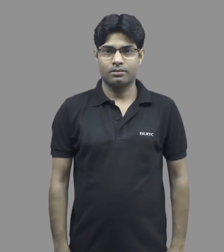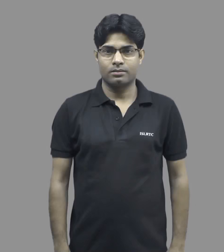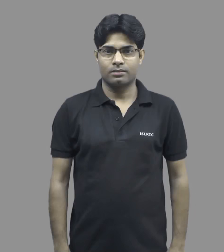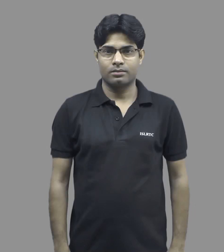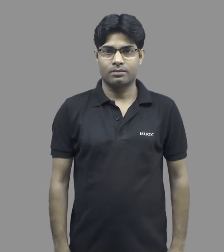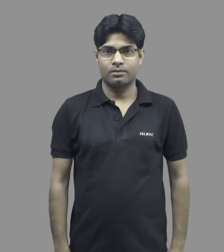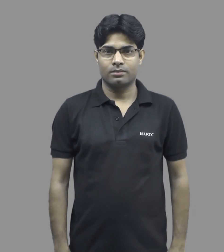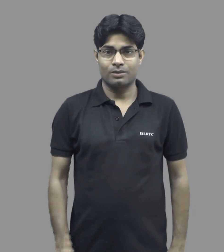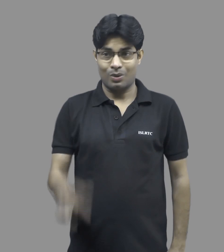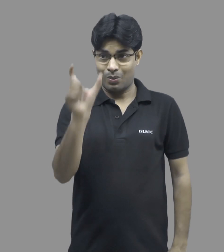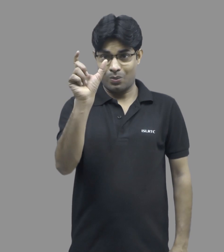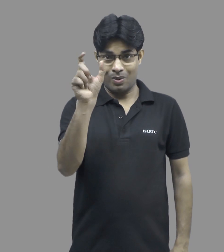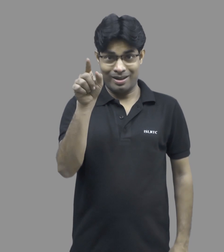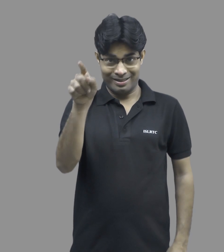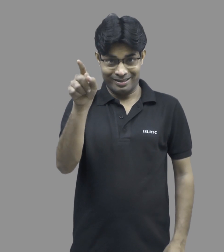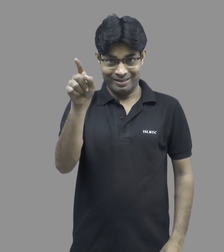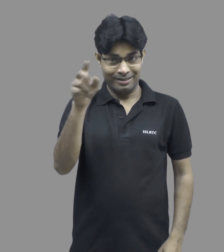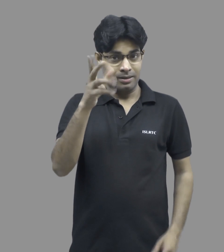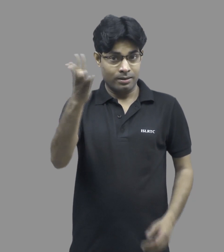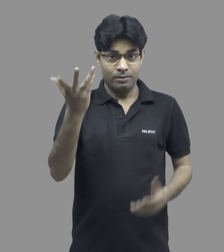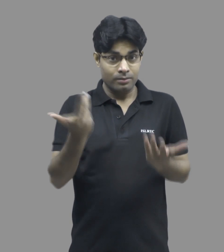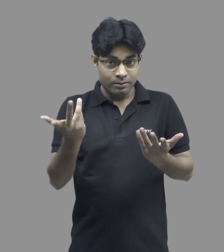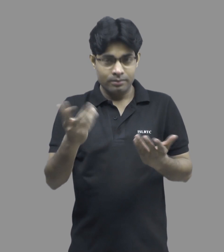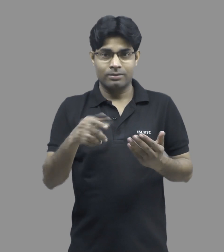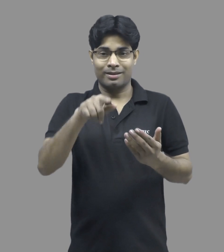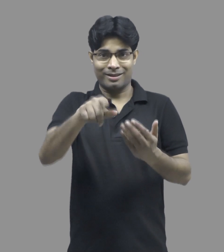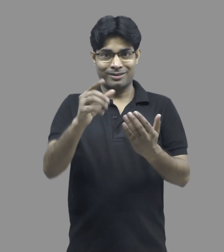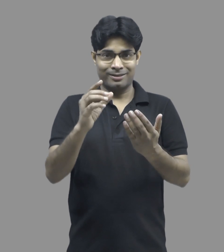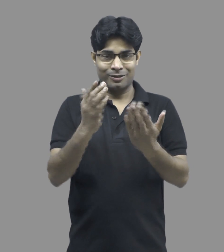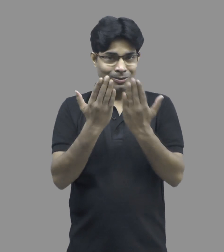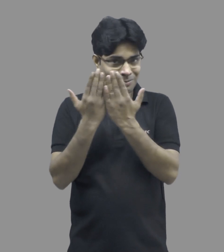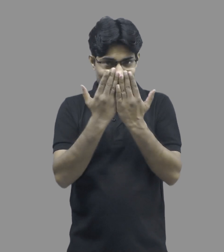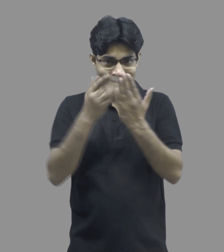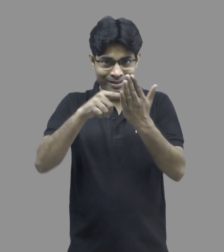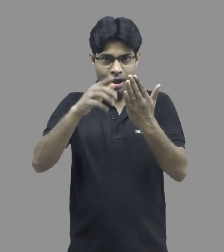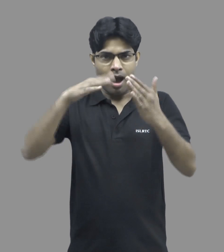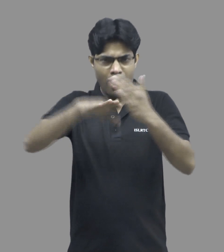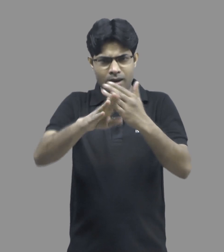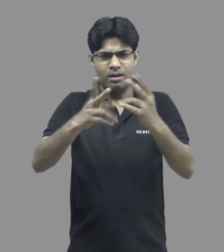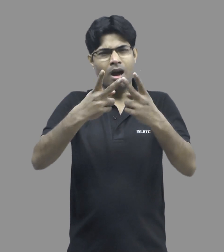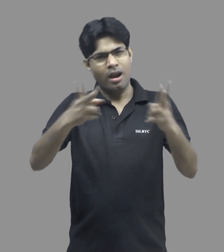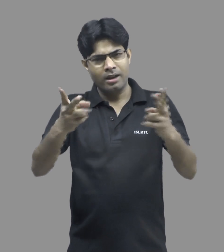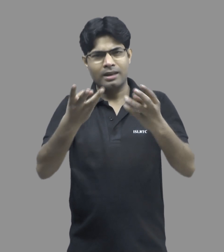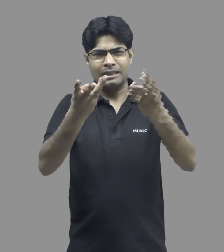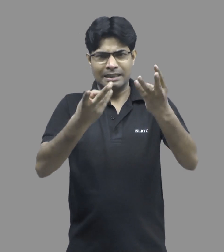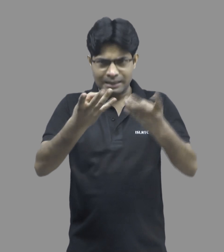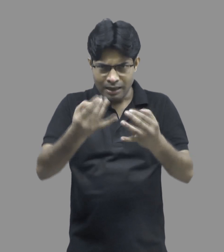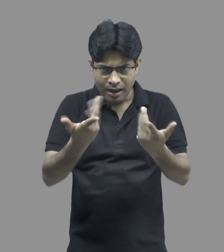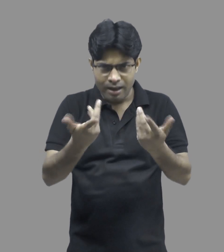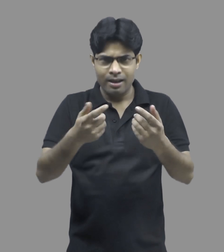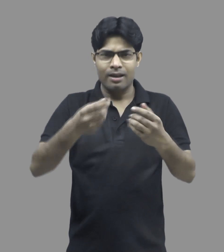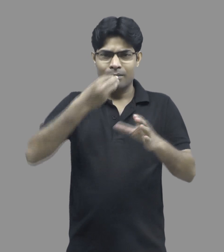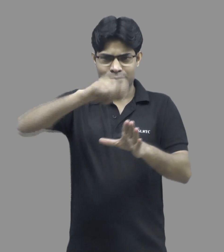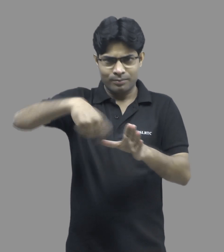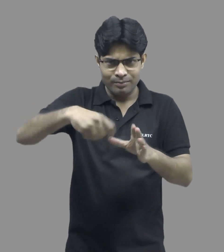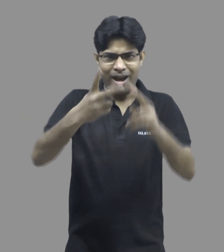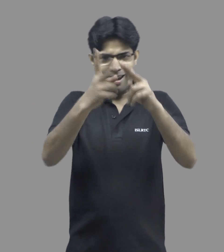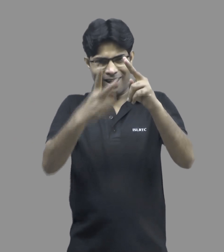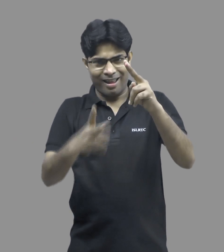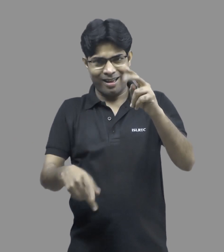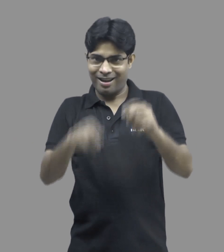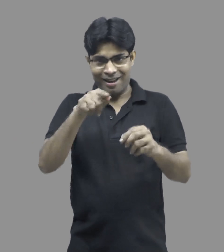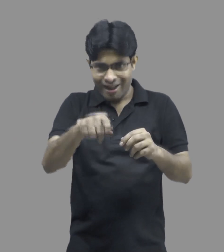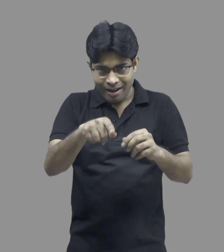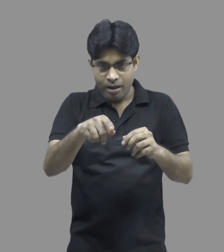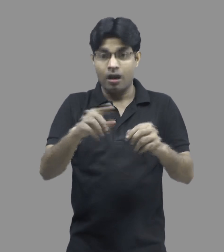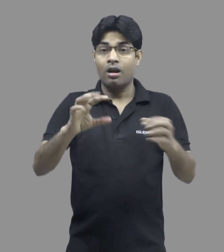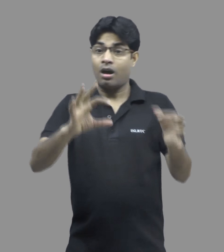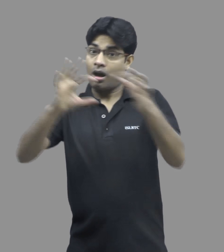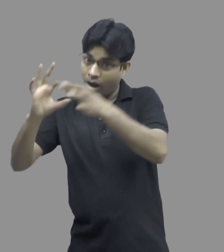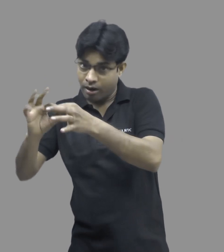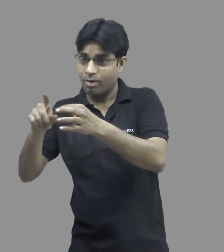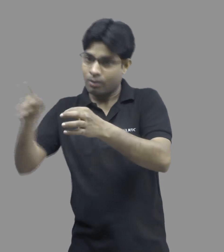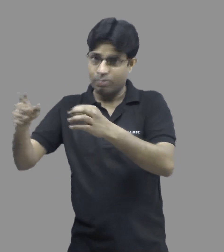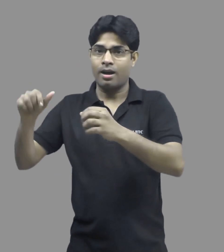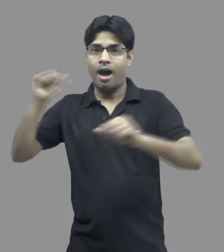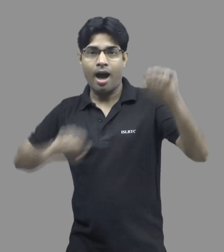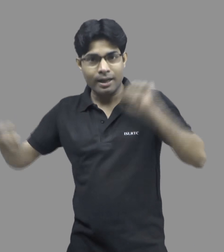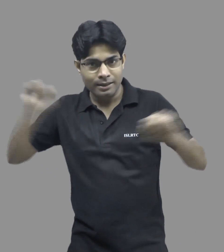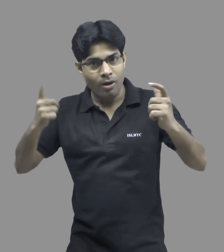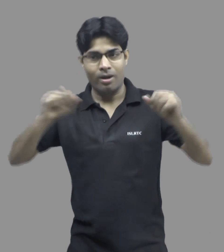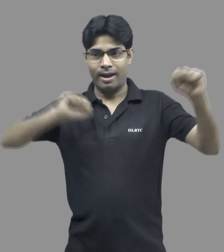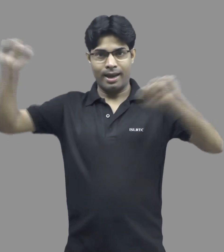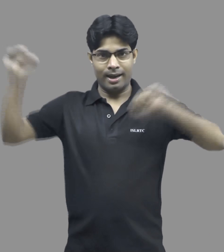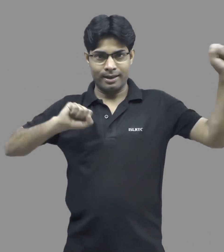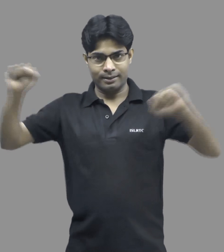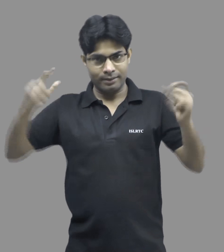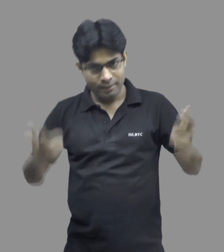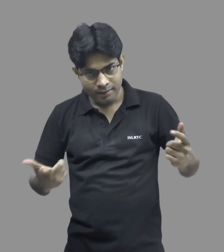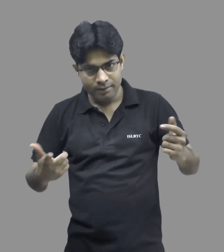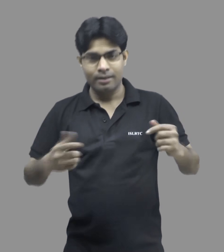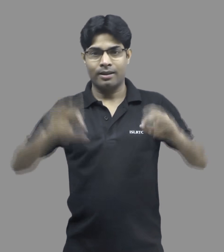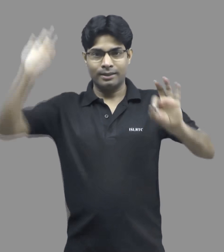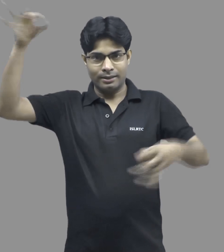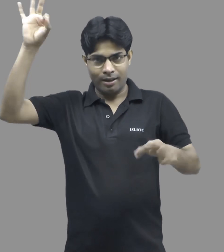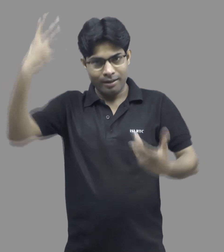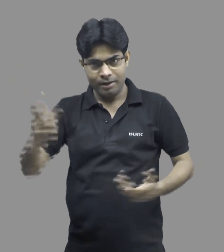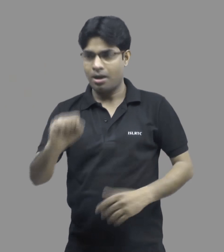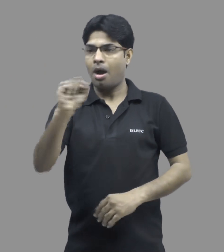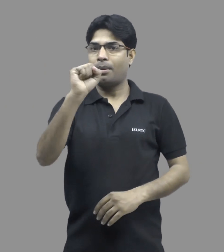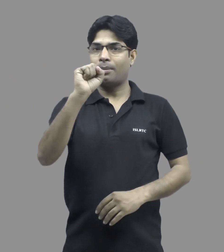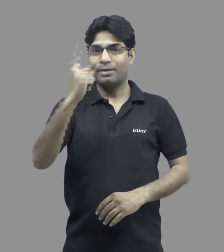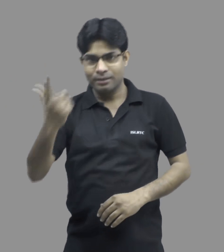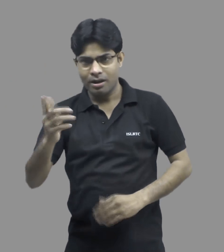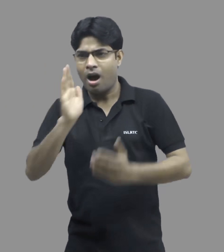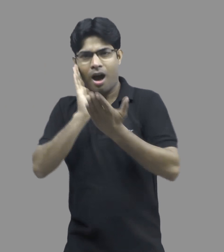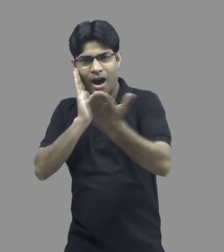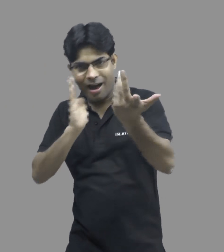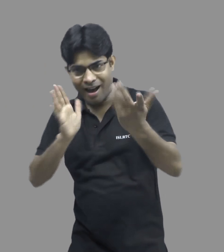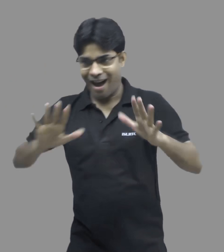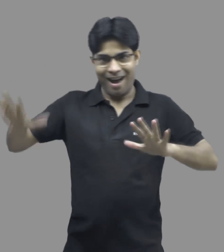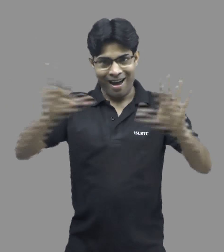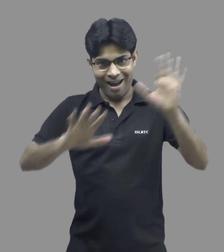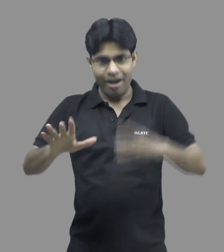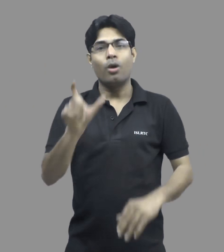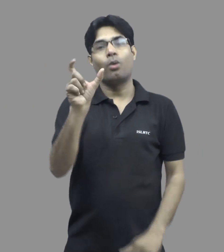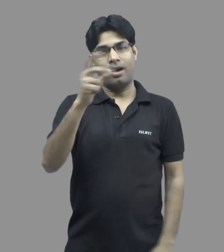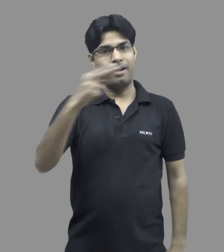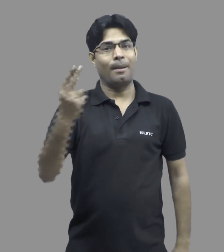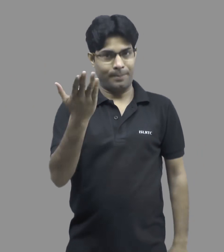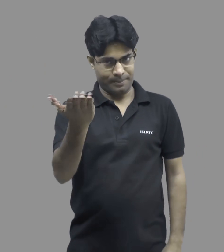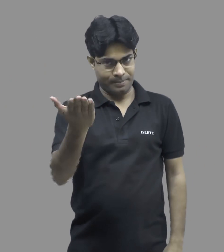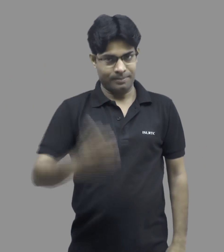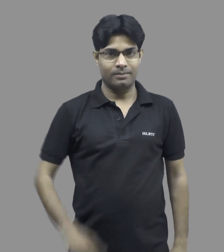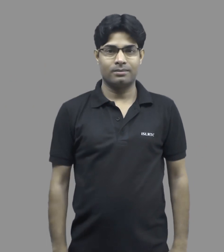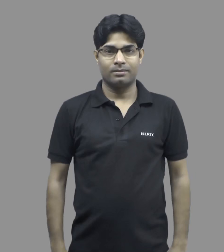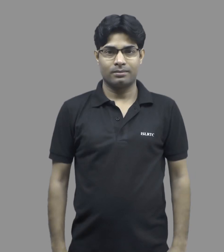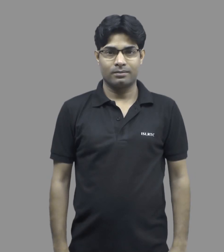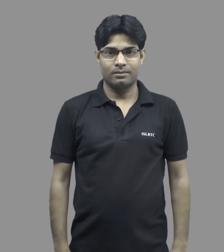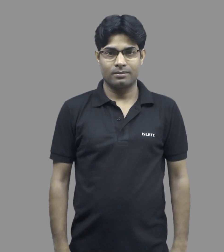Co-curriculum